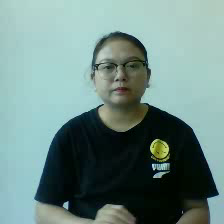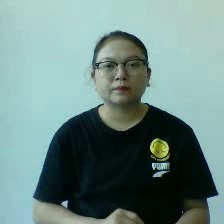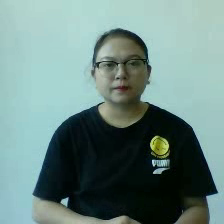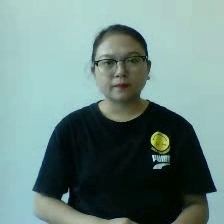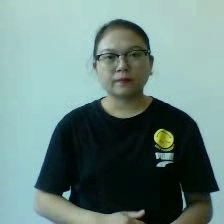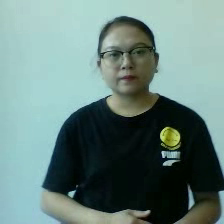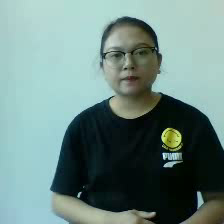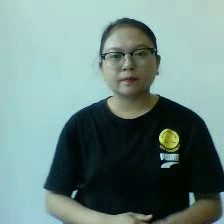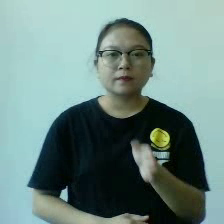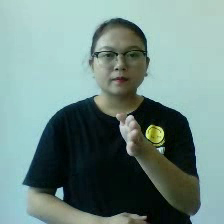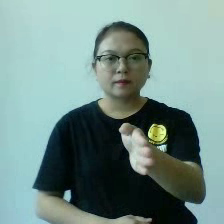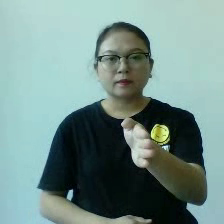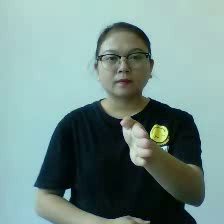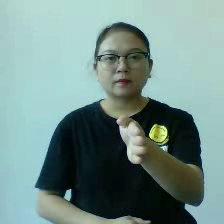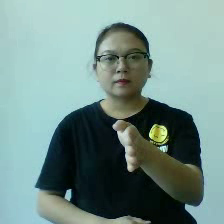Rẽ trái